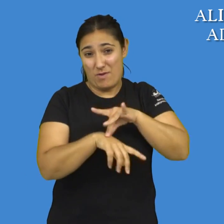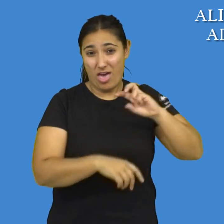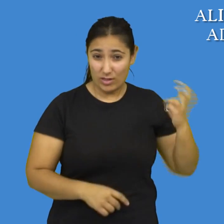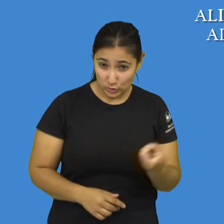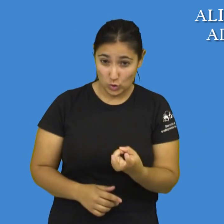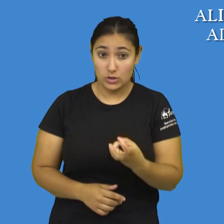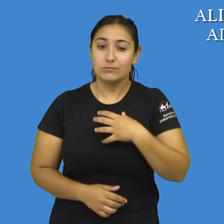etc